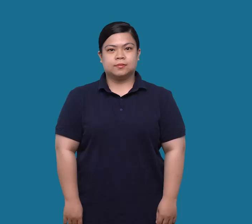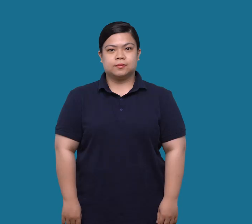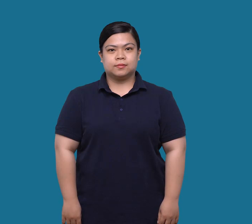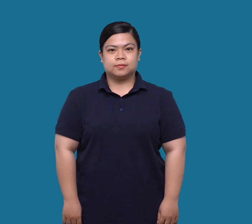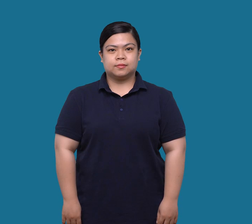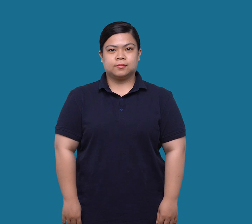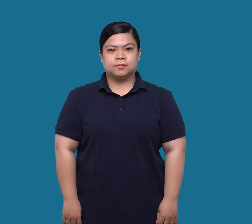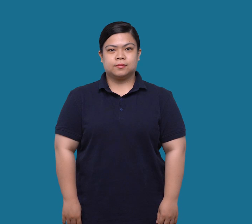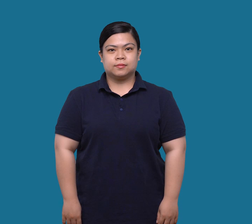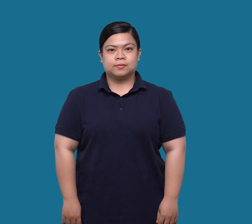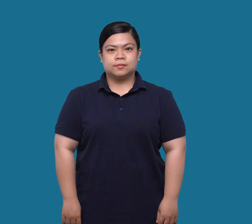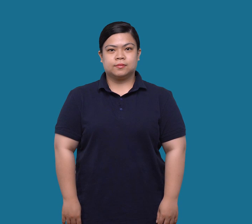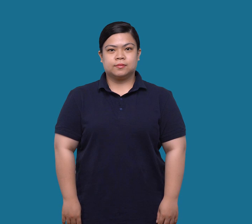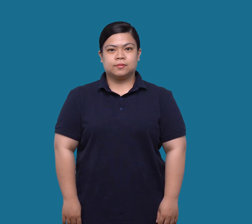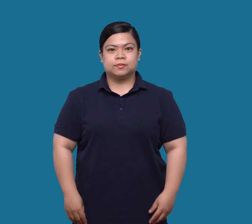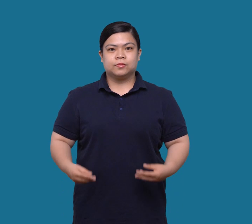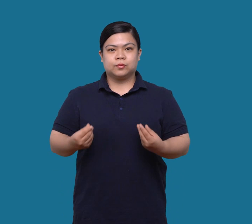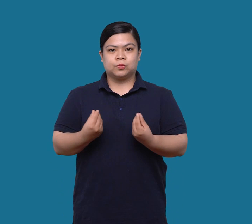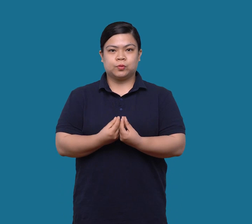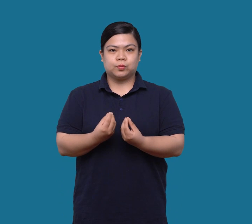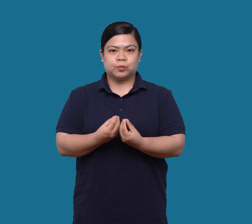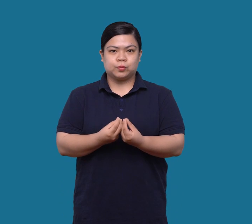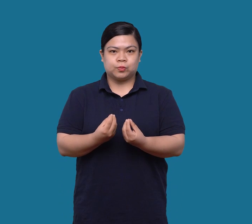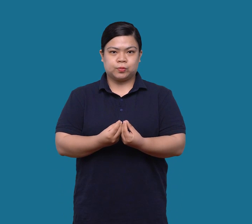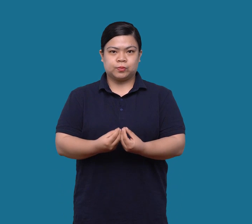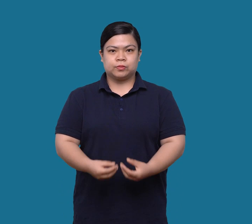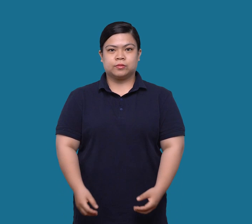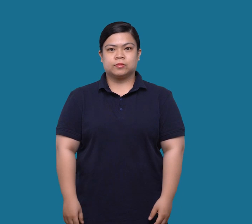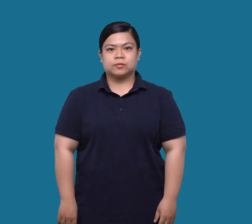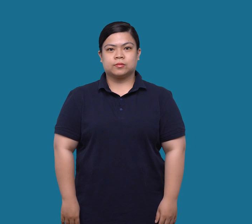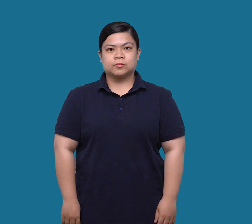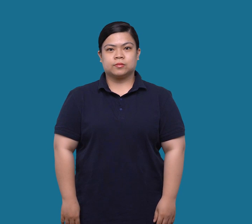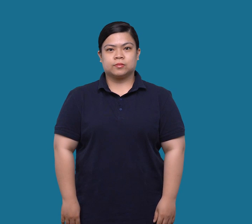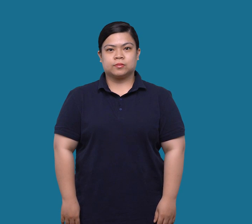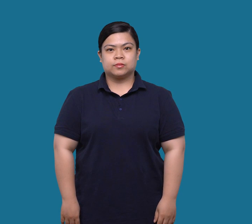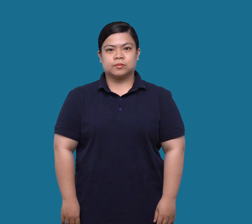góp tiền